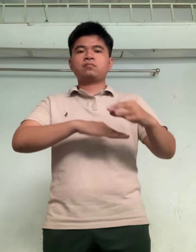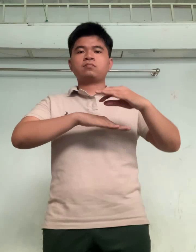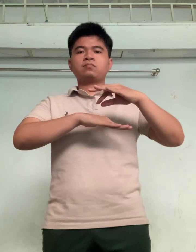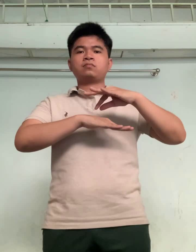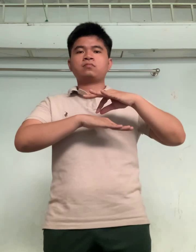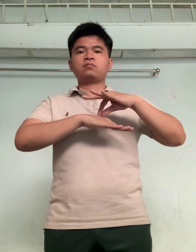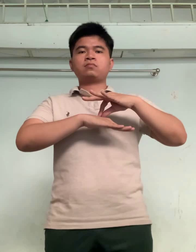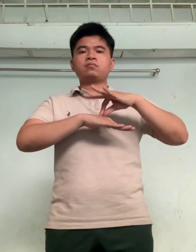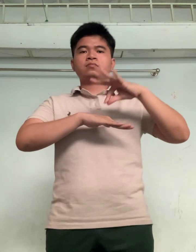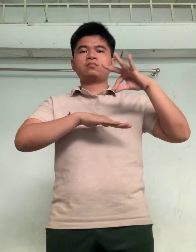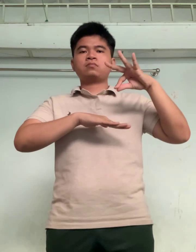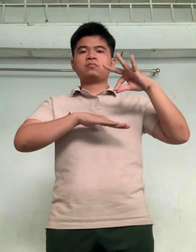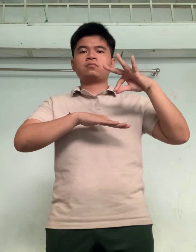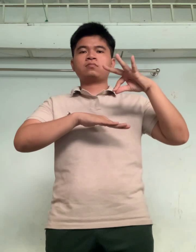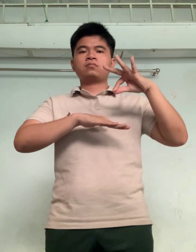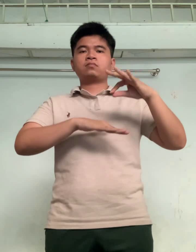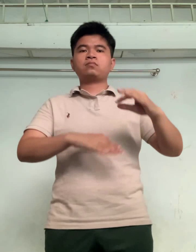tuan